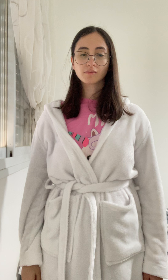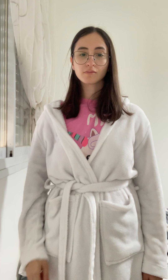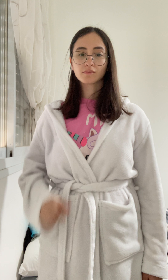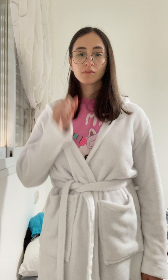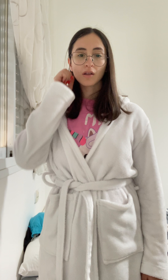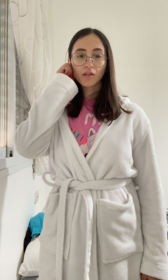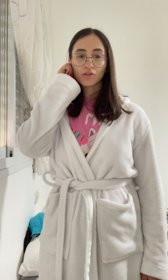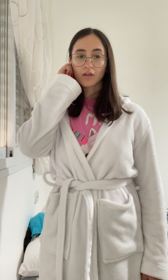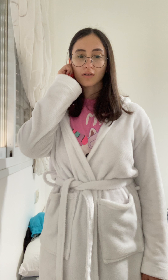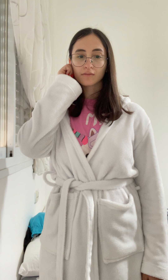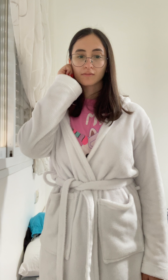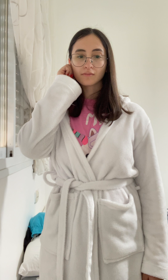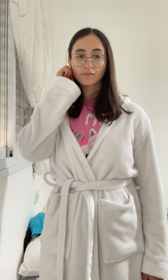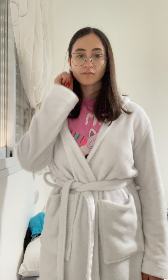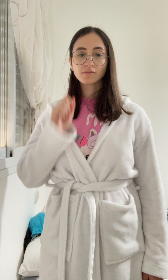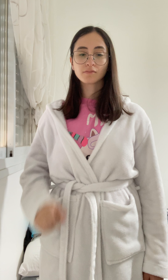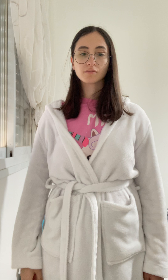אישה